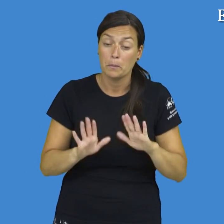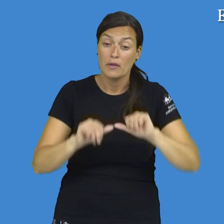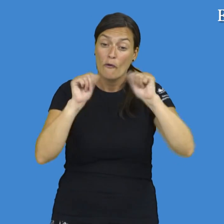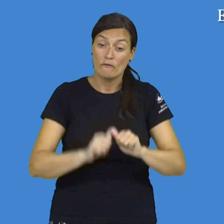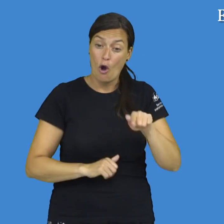forma